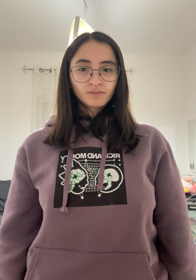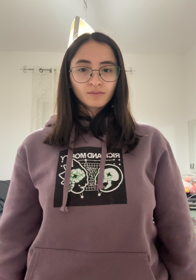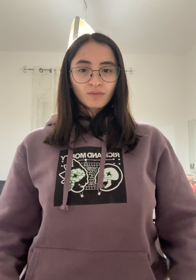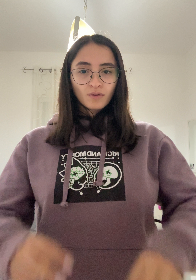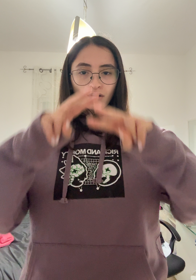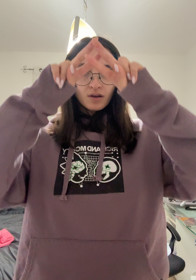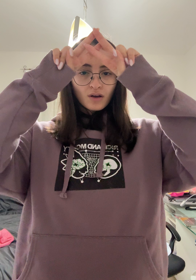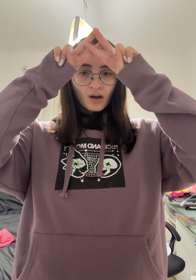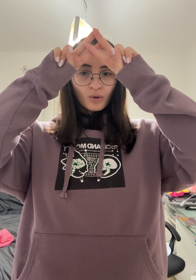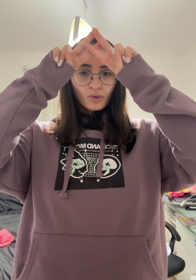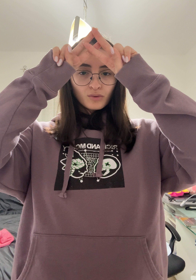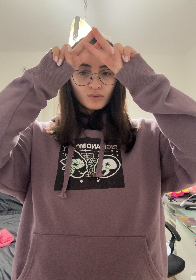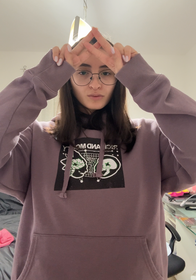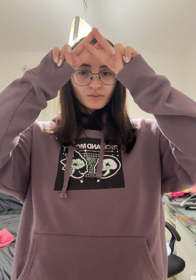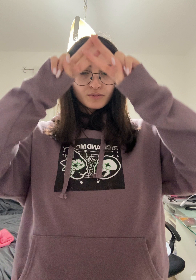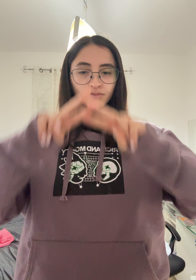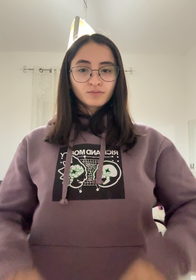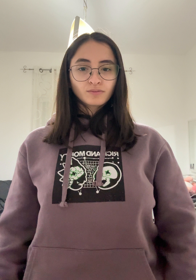אחות מקצוע